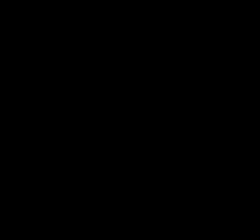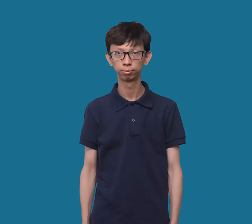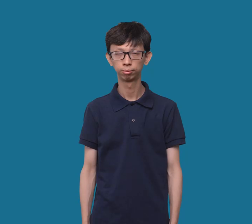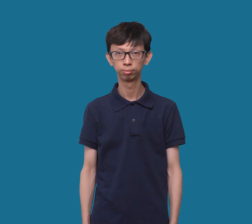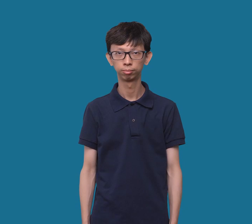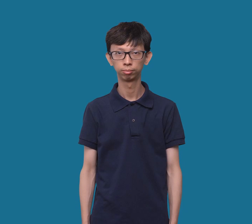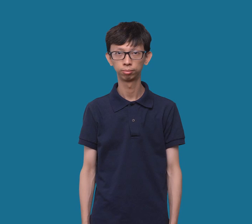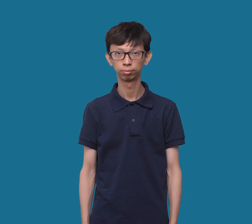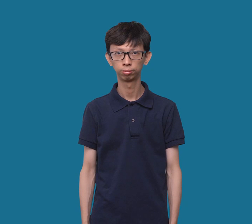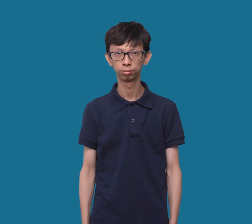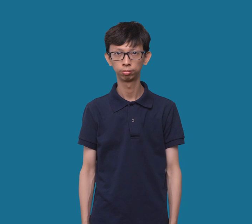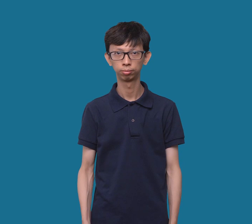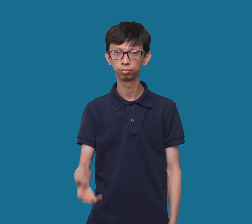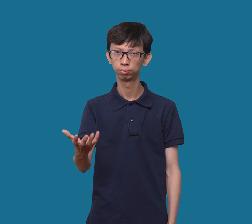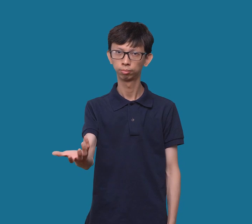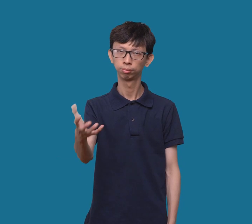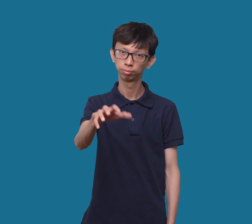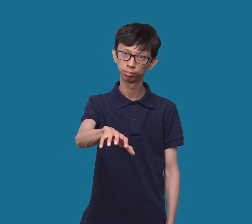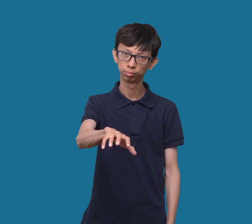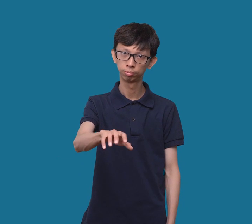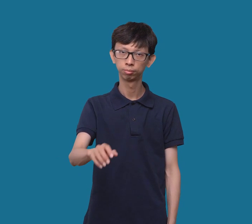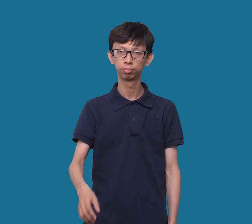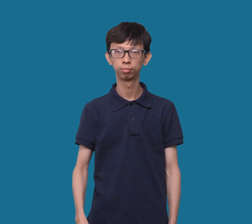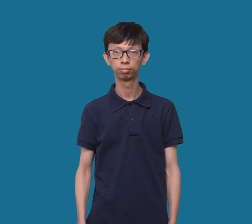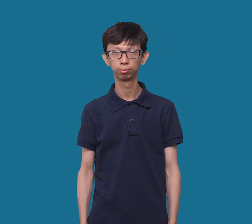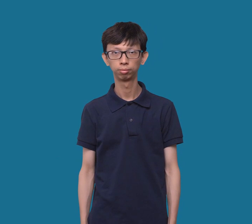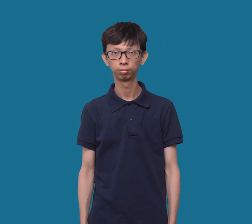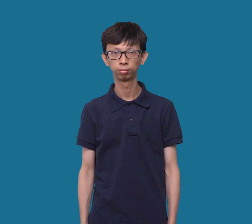úp